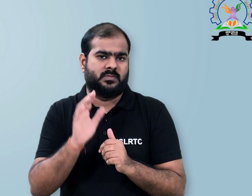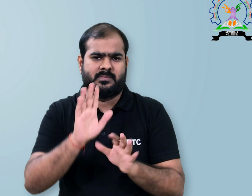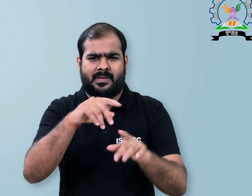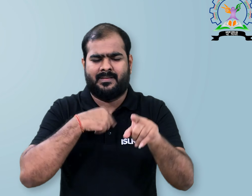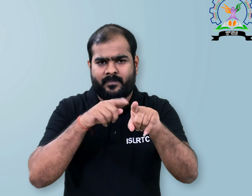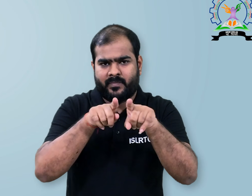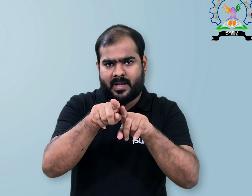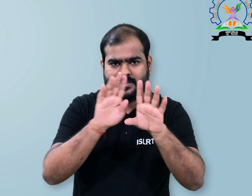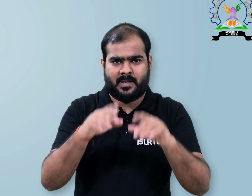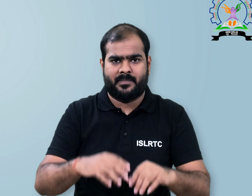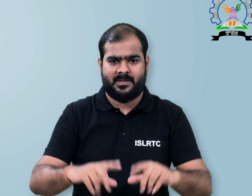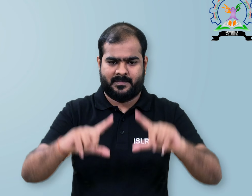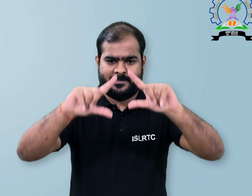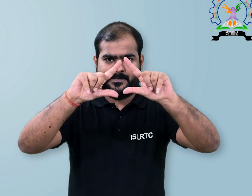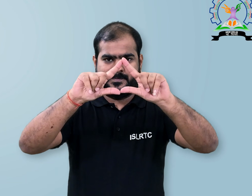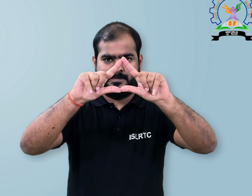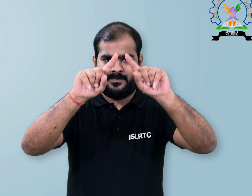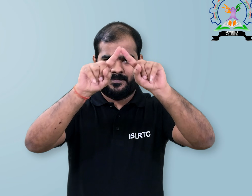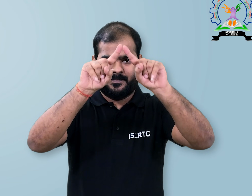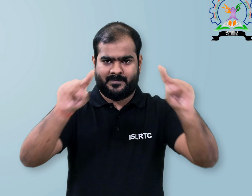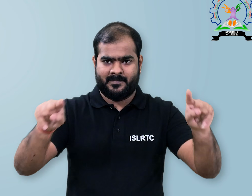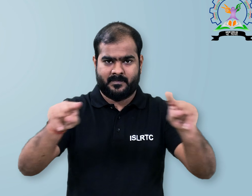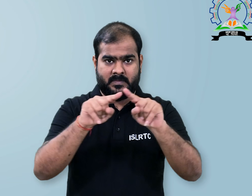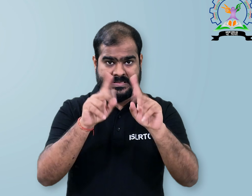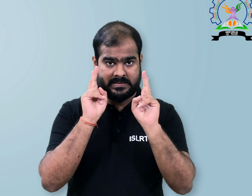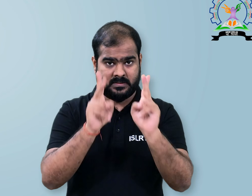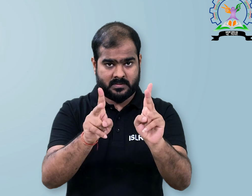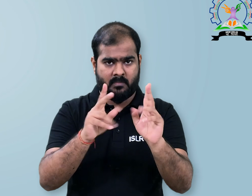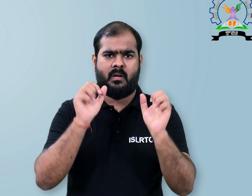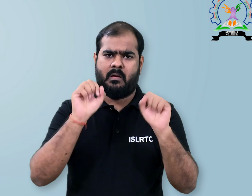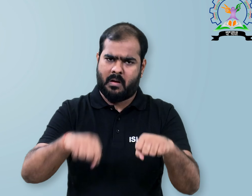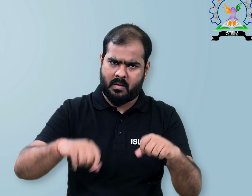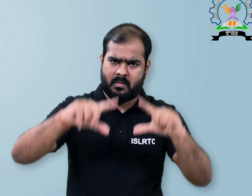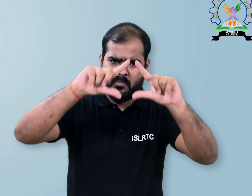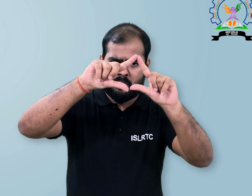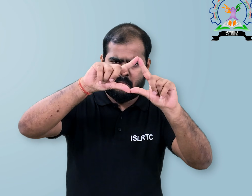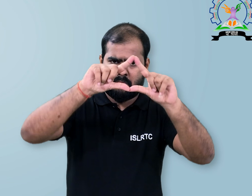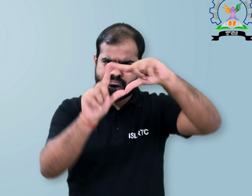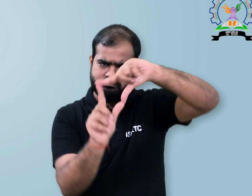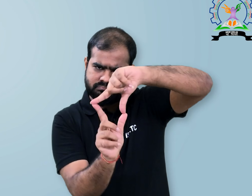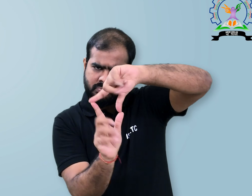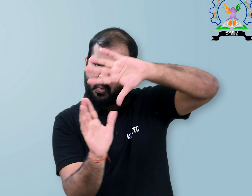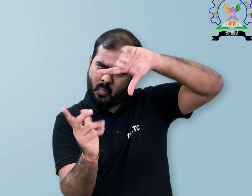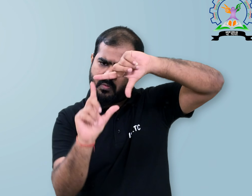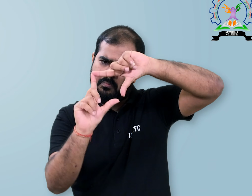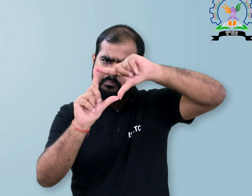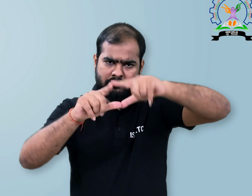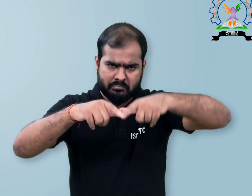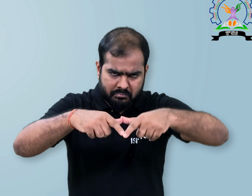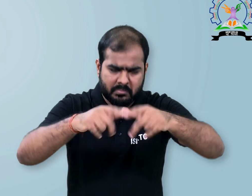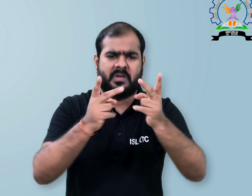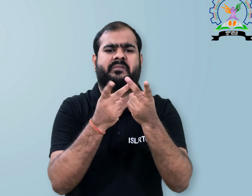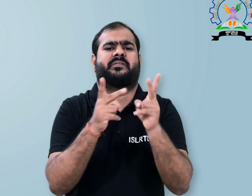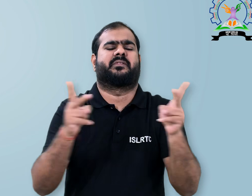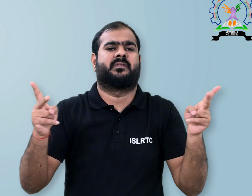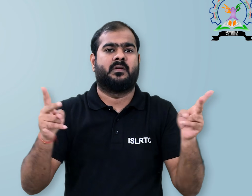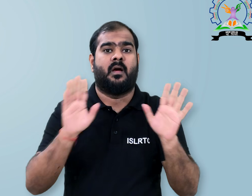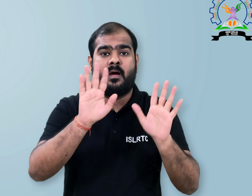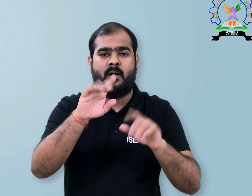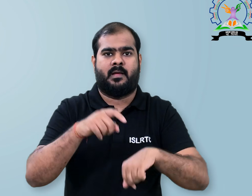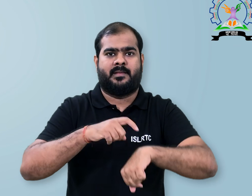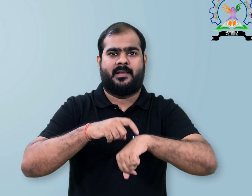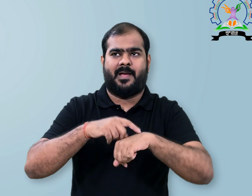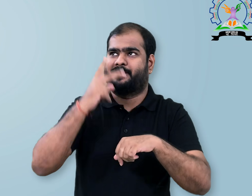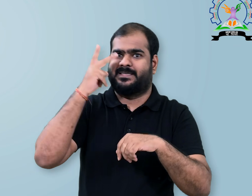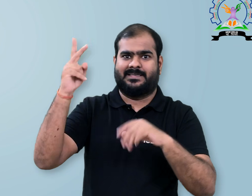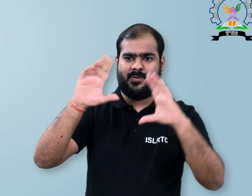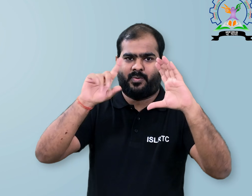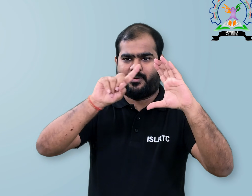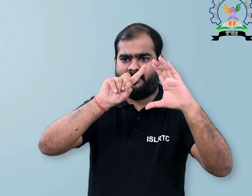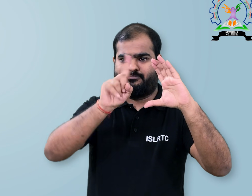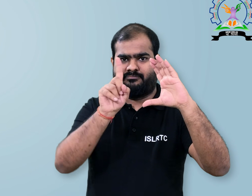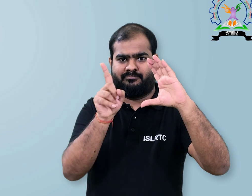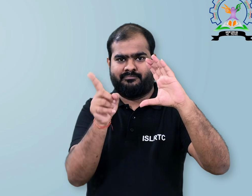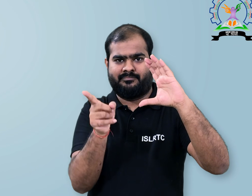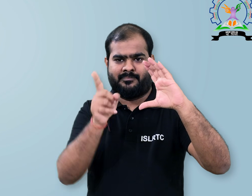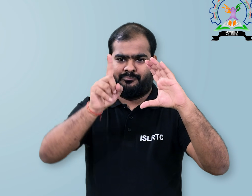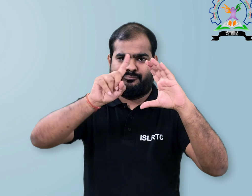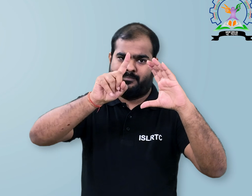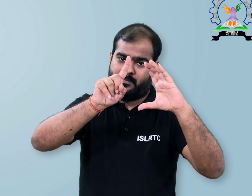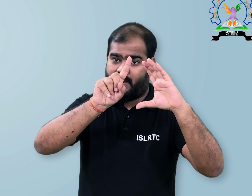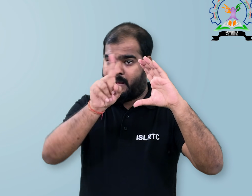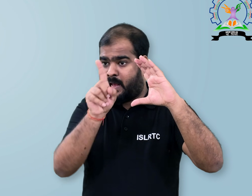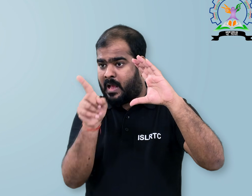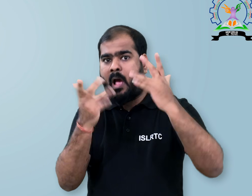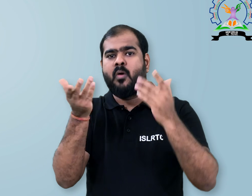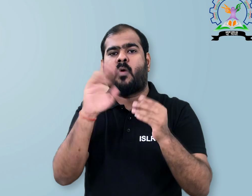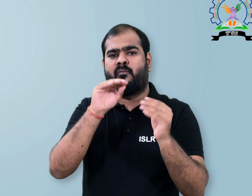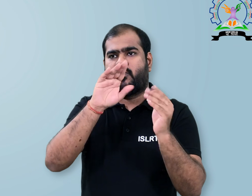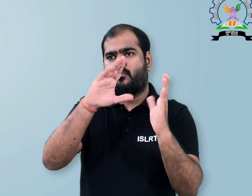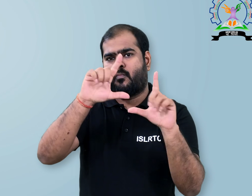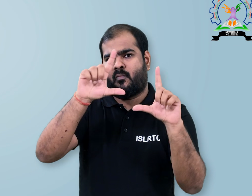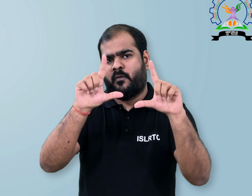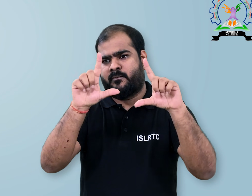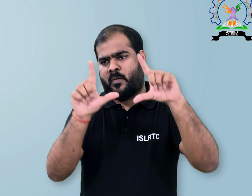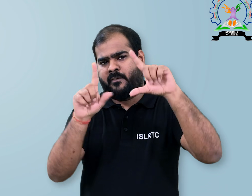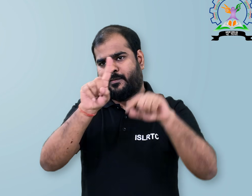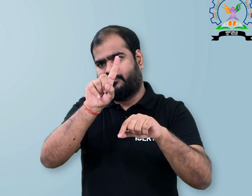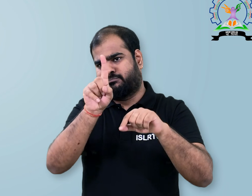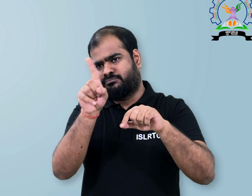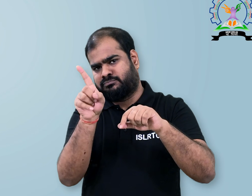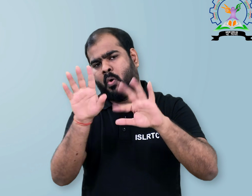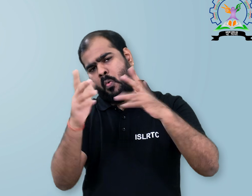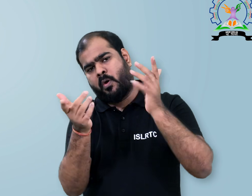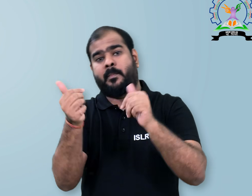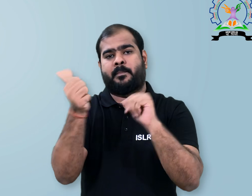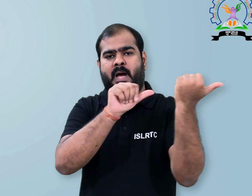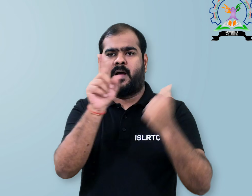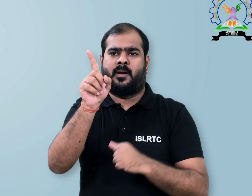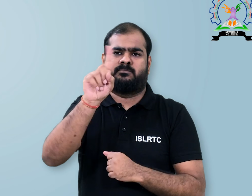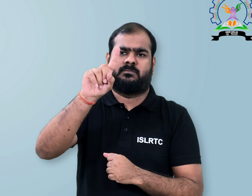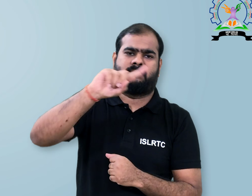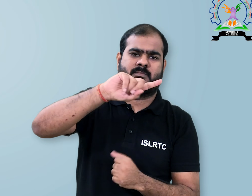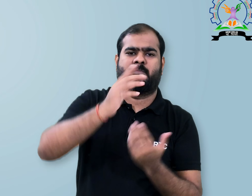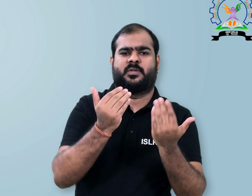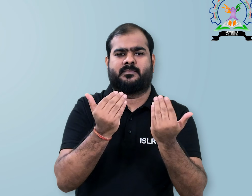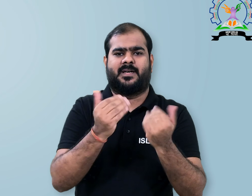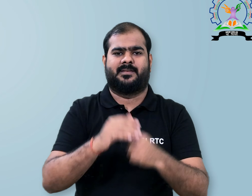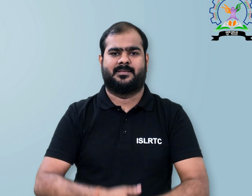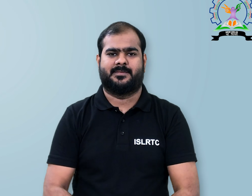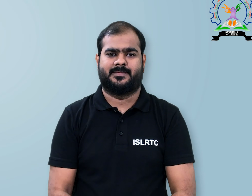Example: The orientation of a triangle in a plane can be clockwise or counterclockwise."